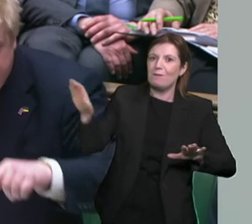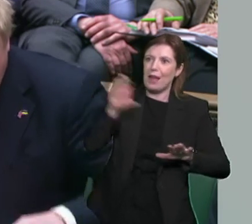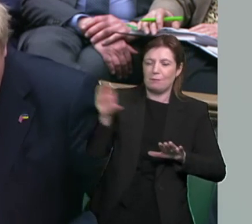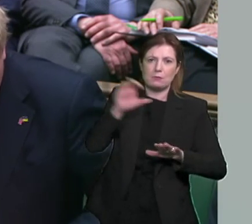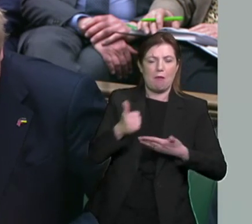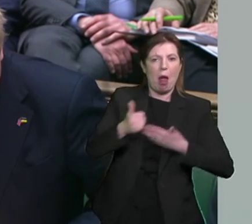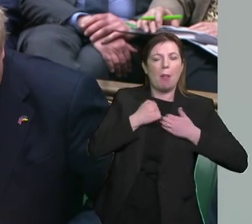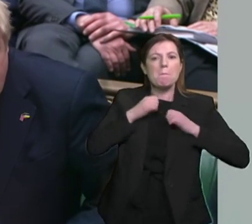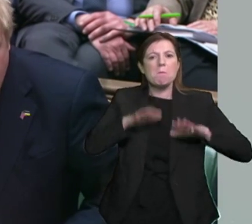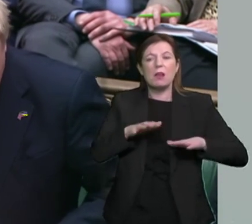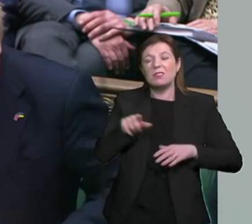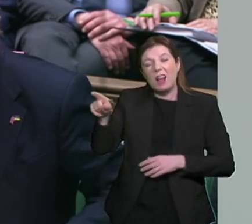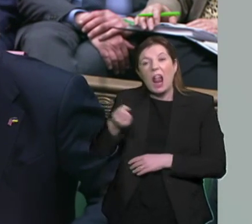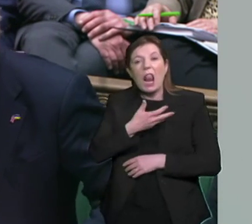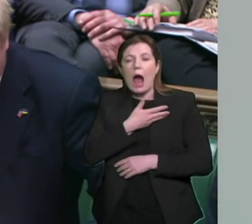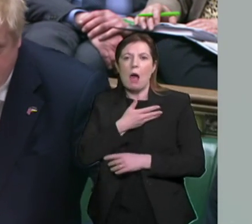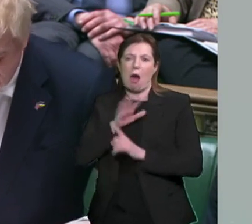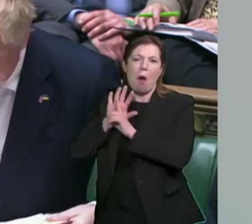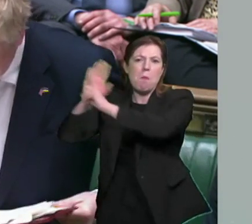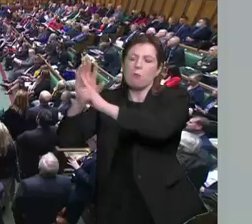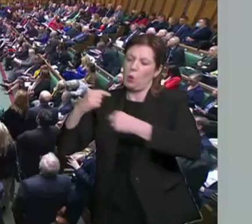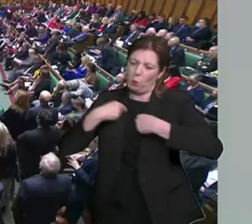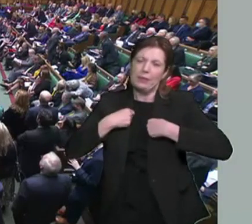The Opposition would drive it away—we will not.